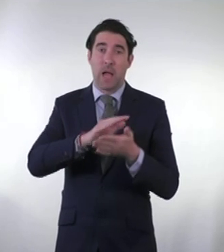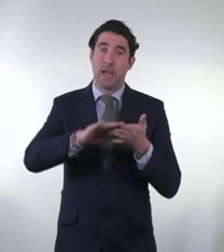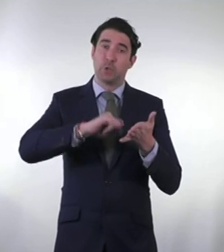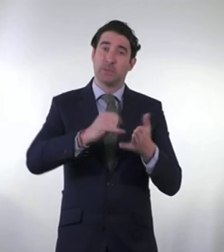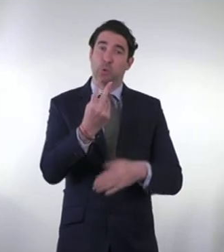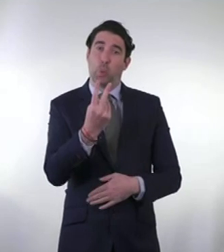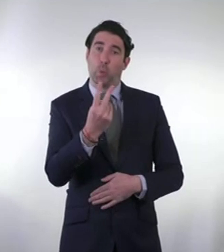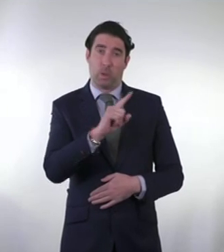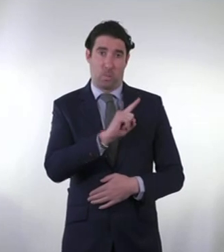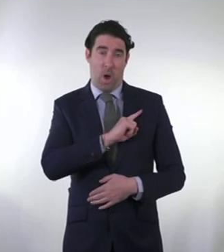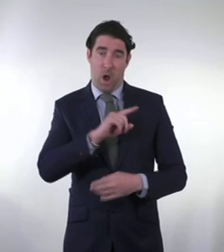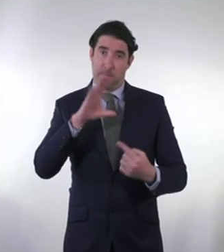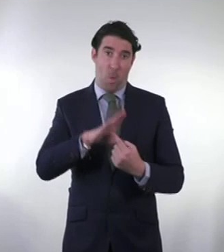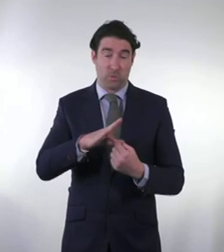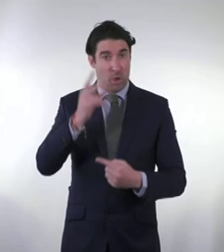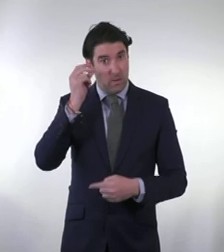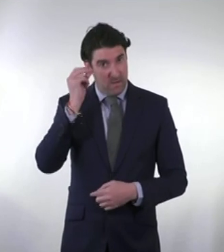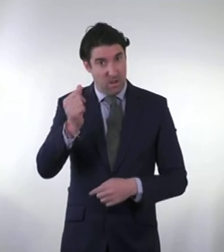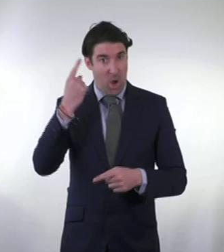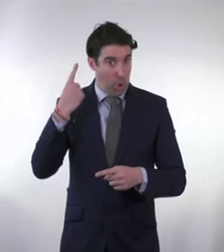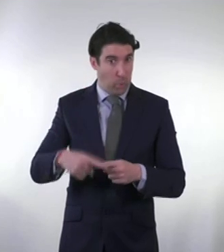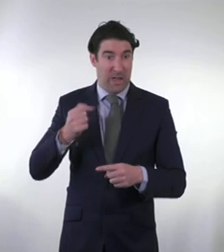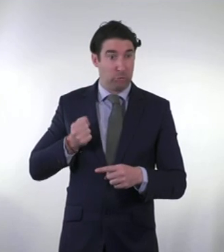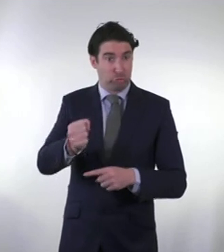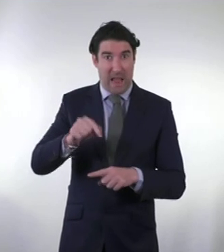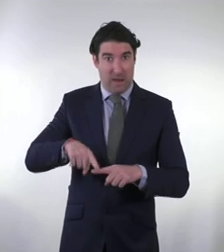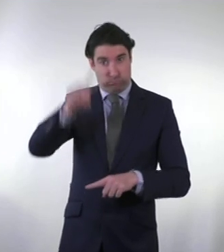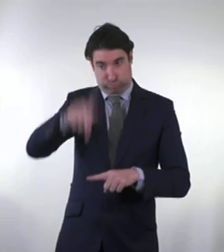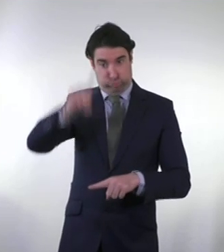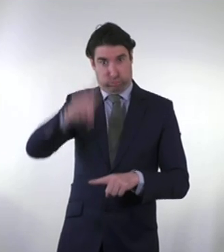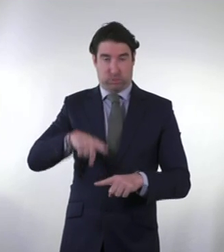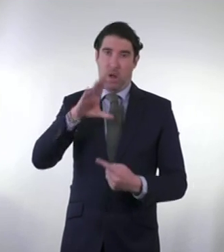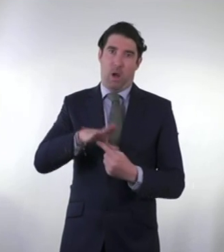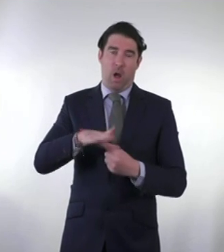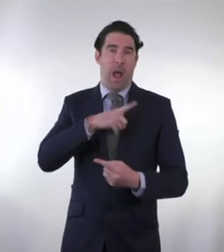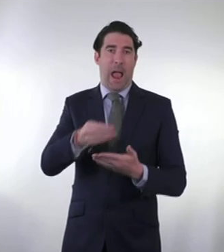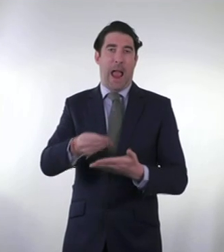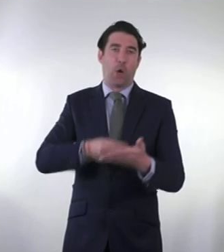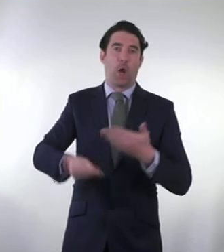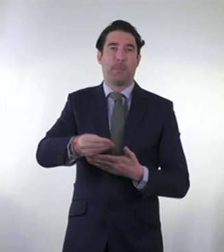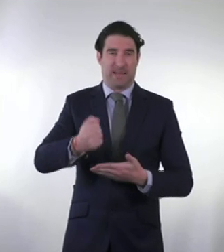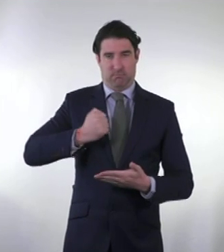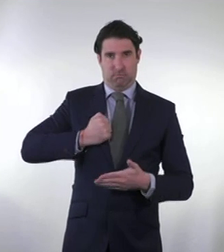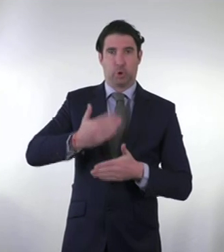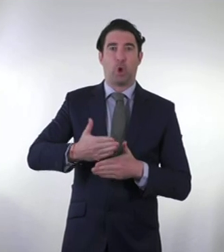As a local MP, I feel my hon. Friend’s pain and I understand exactly where he is coming from.